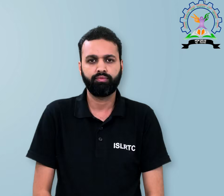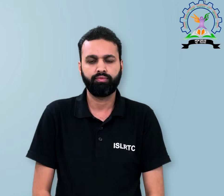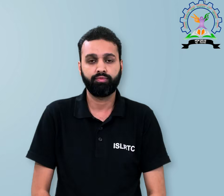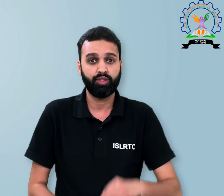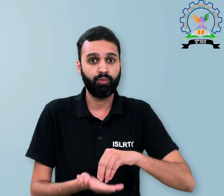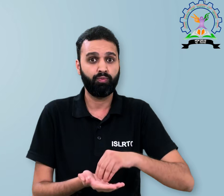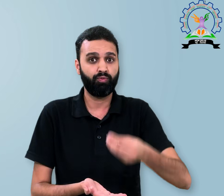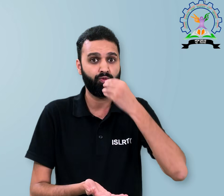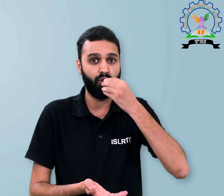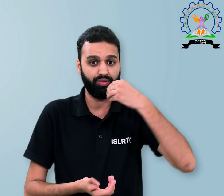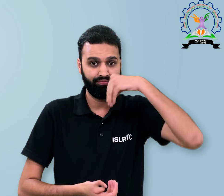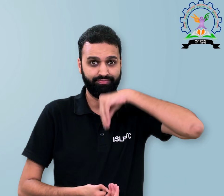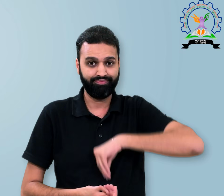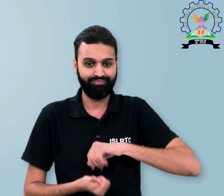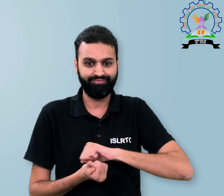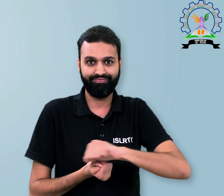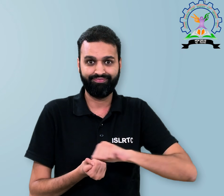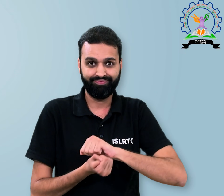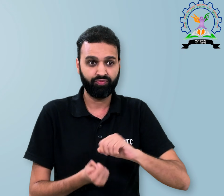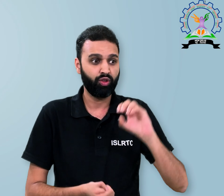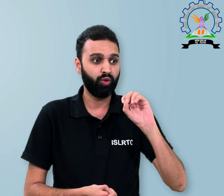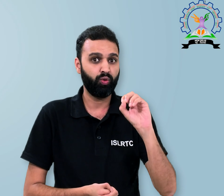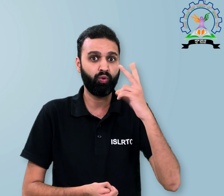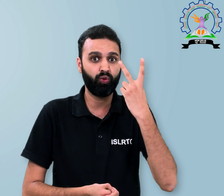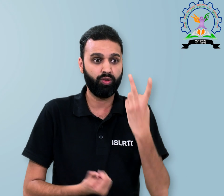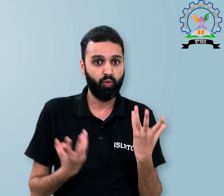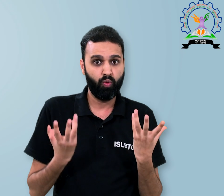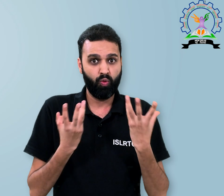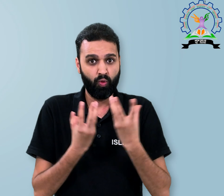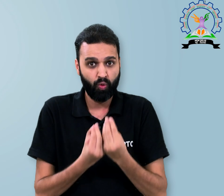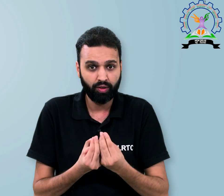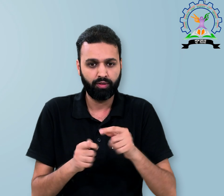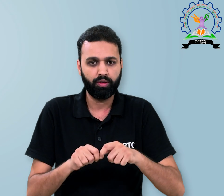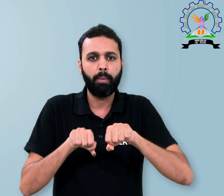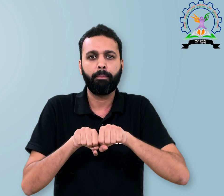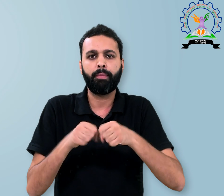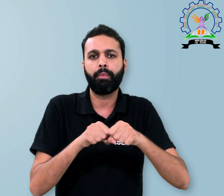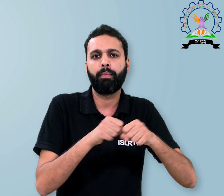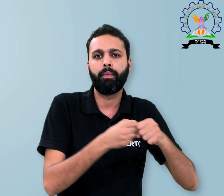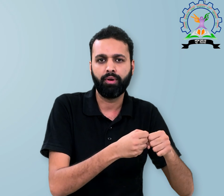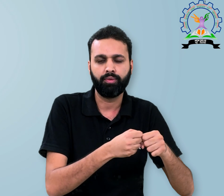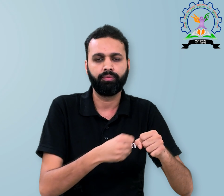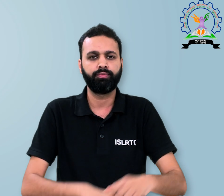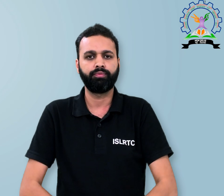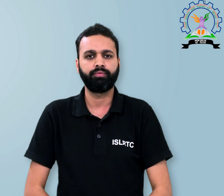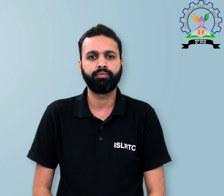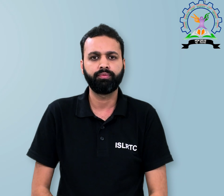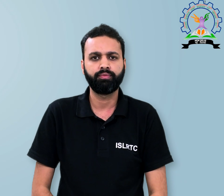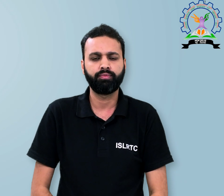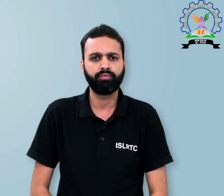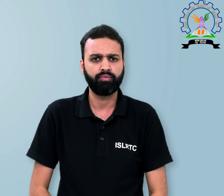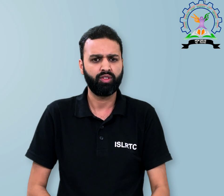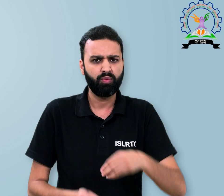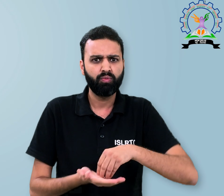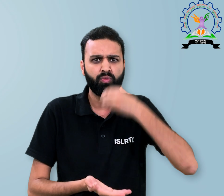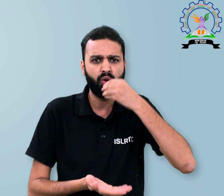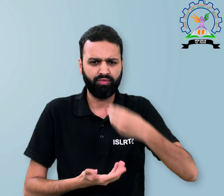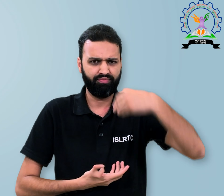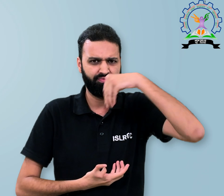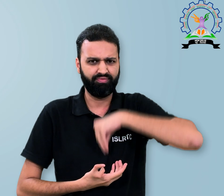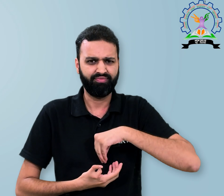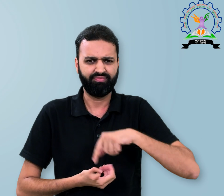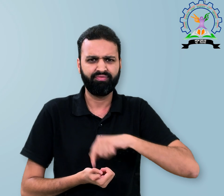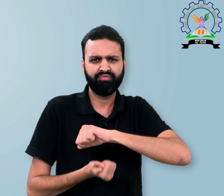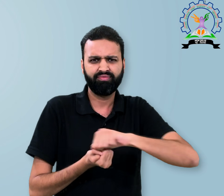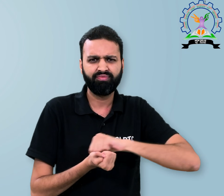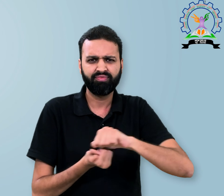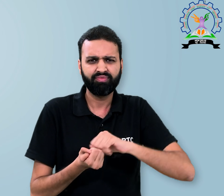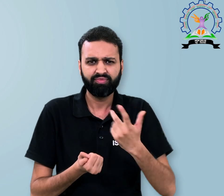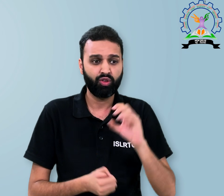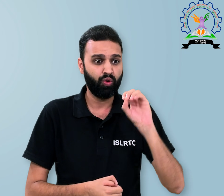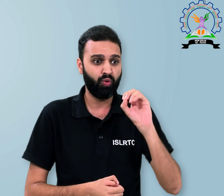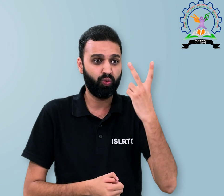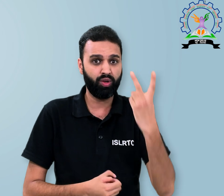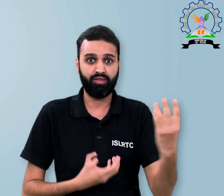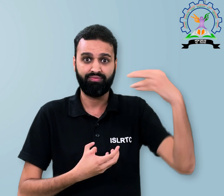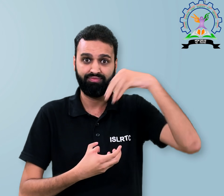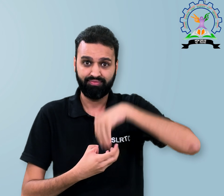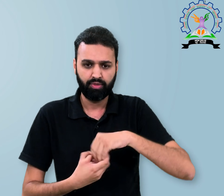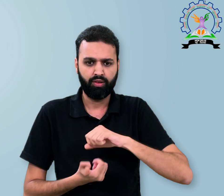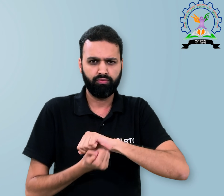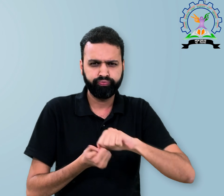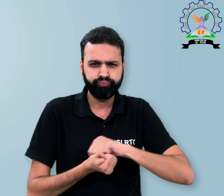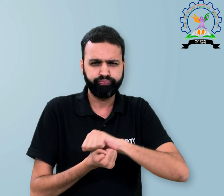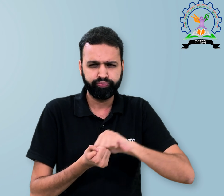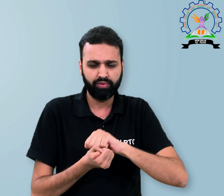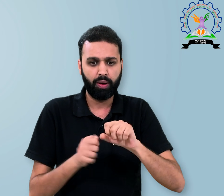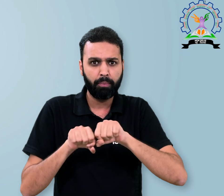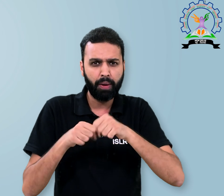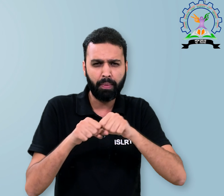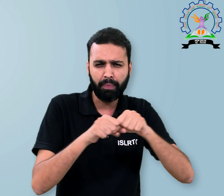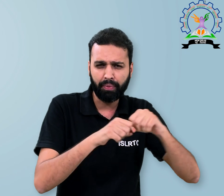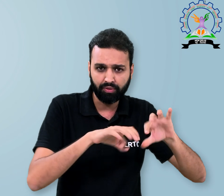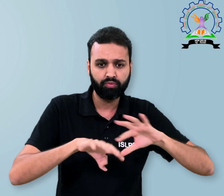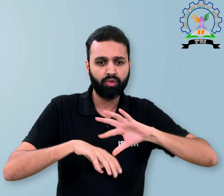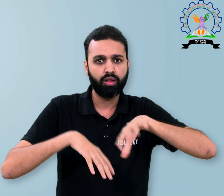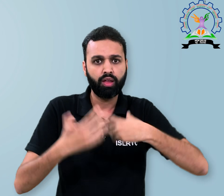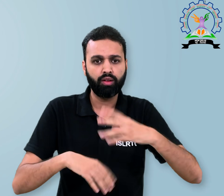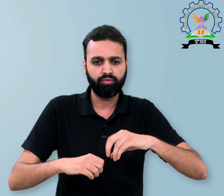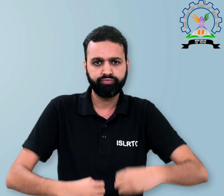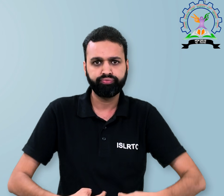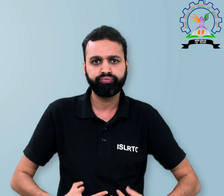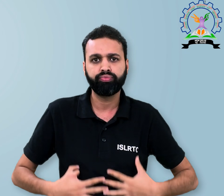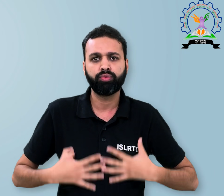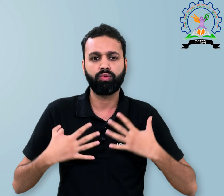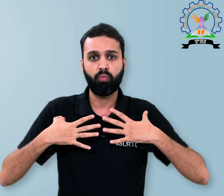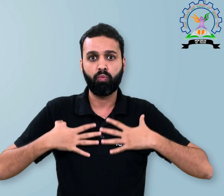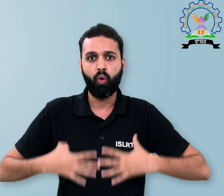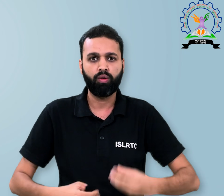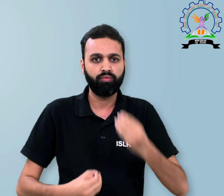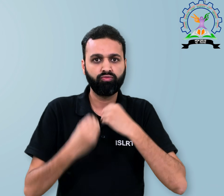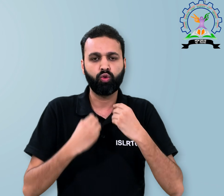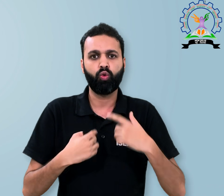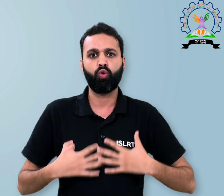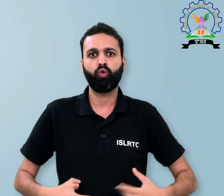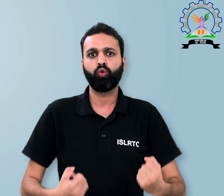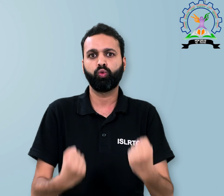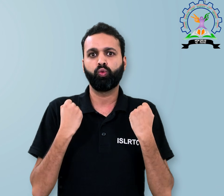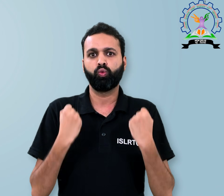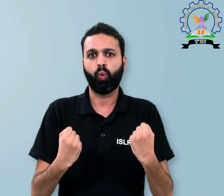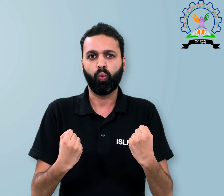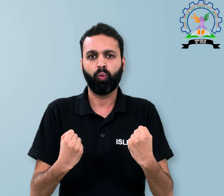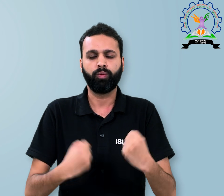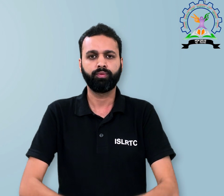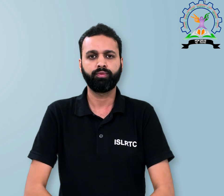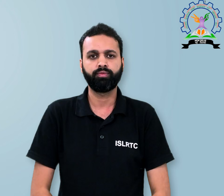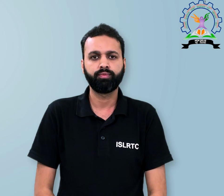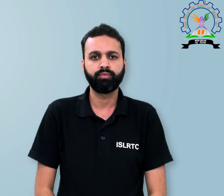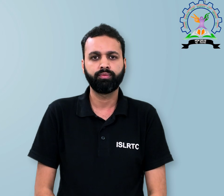Cellular Respiration The process of breakdown of food in the cell with the release of energy is called cellular respiration.